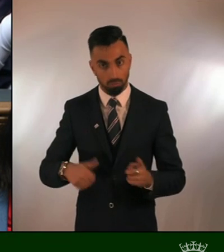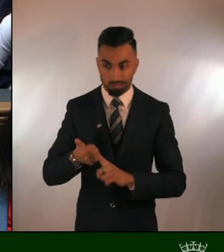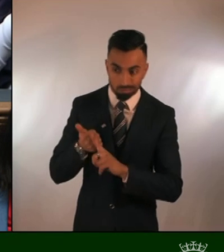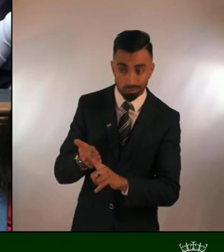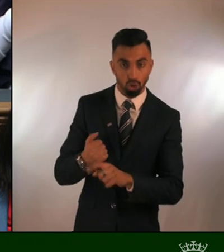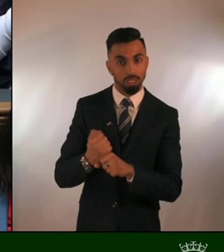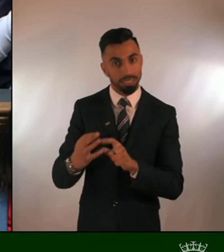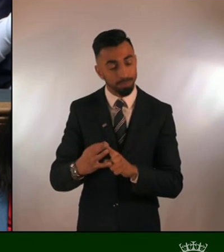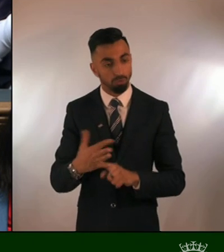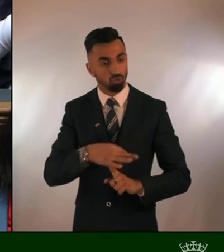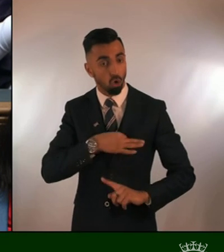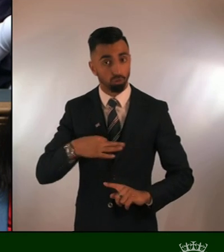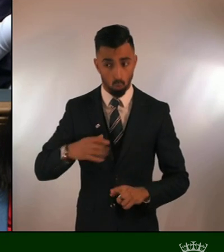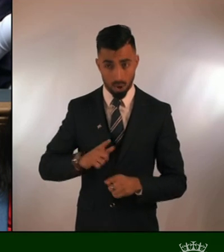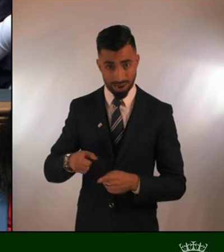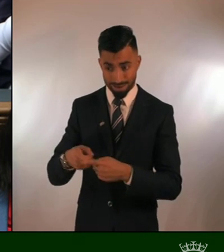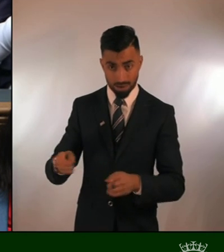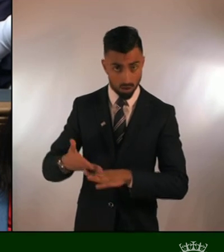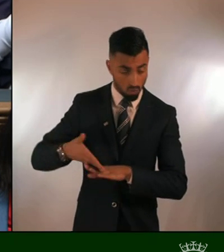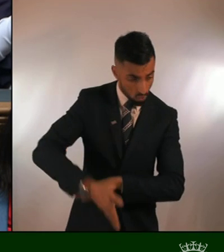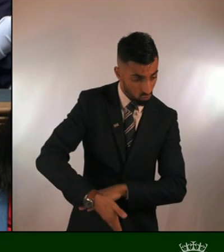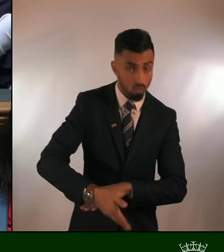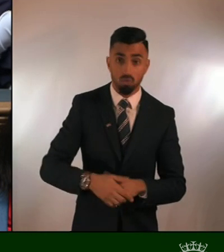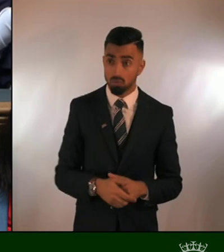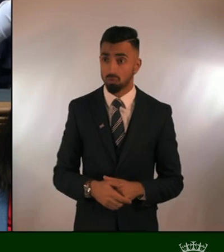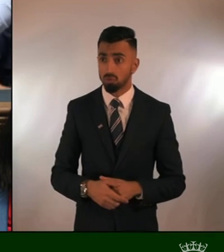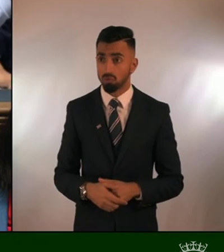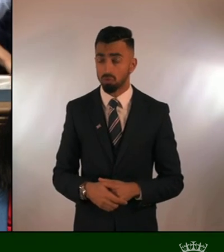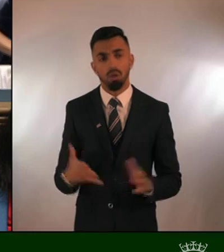Let me turn now to the overall funding settlement for the NHS.